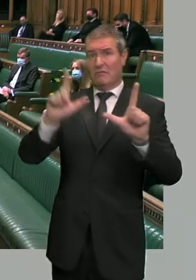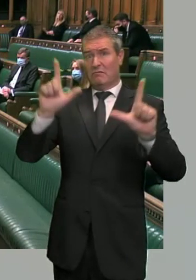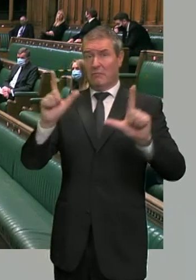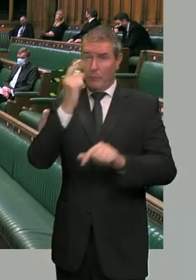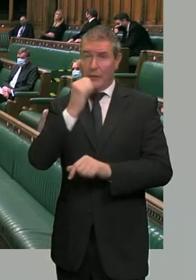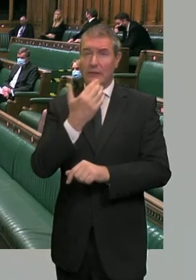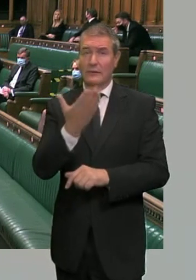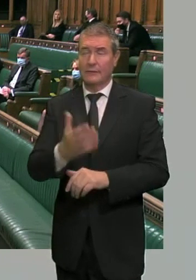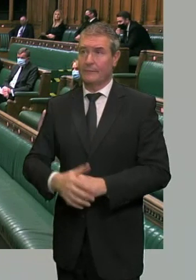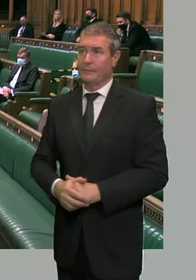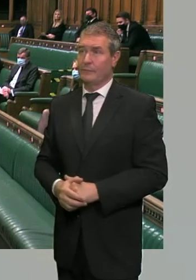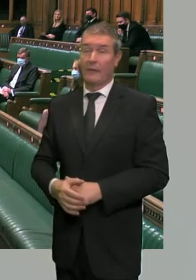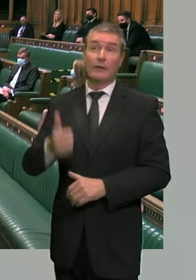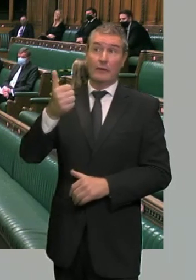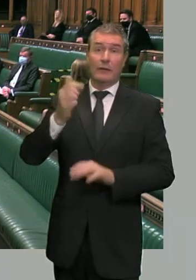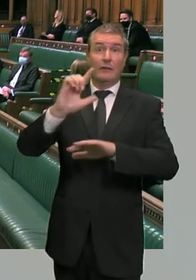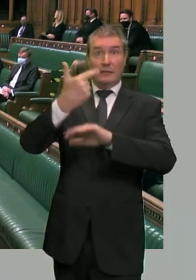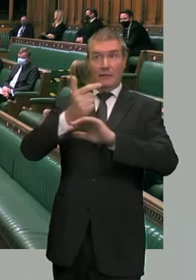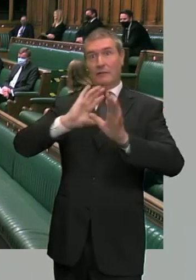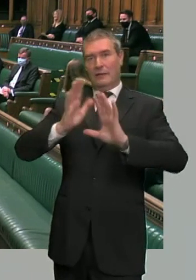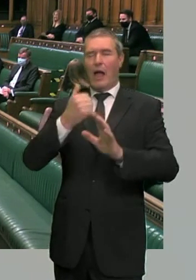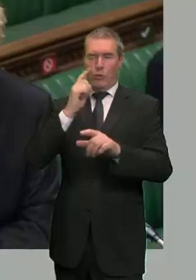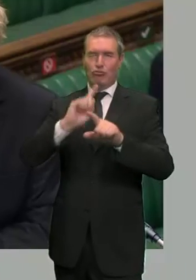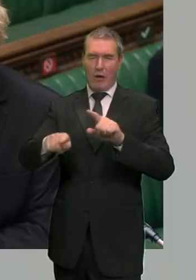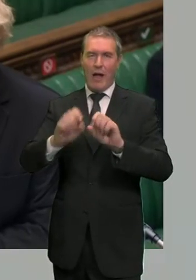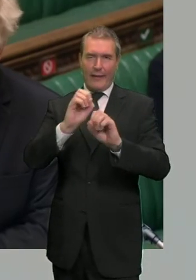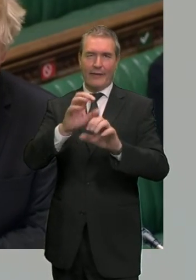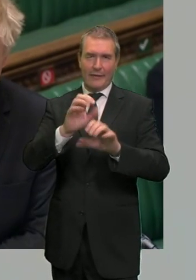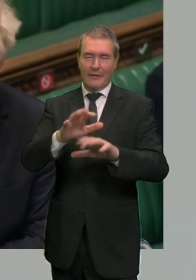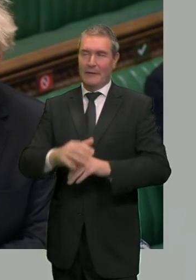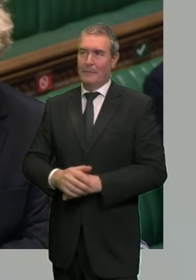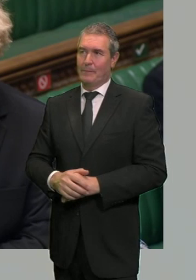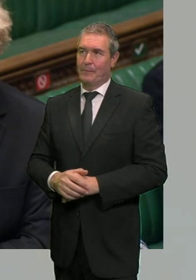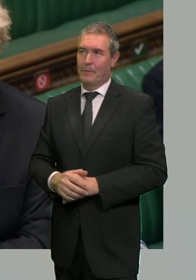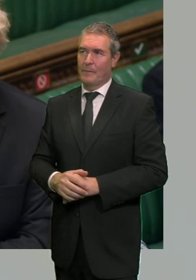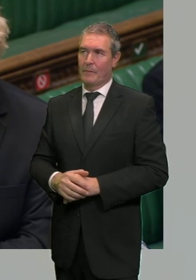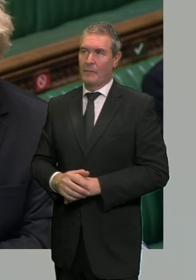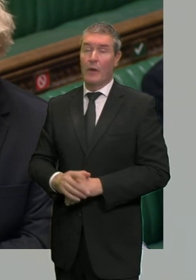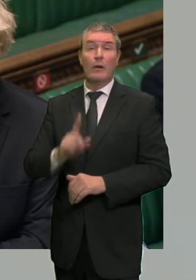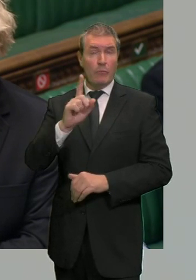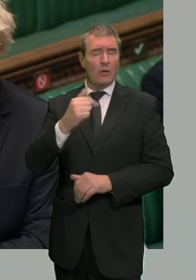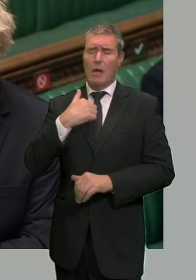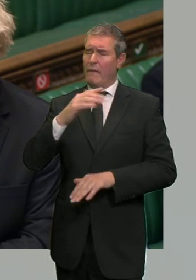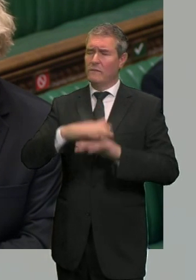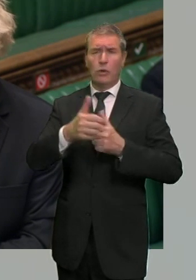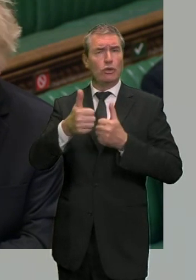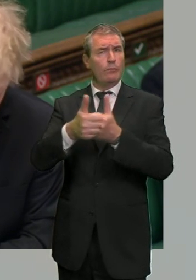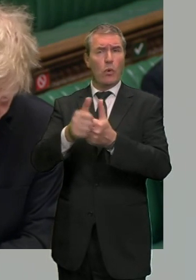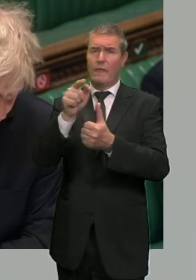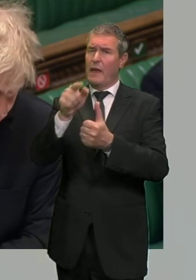Well, I’ll do my best. I fully support what my right honourable Friend is doing and I congratulate Kash Singh on his work.